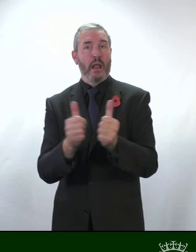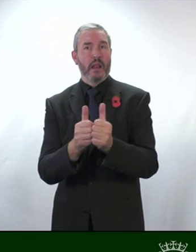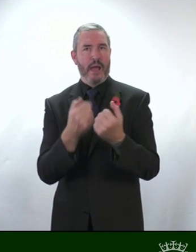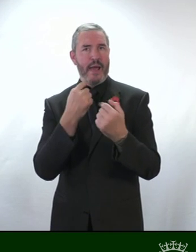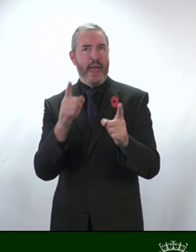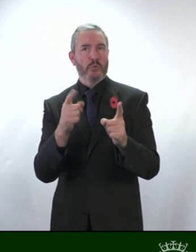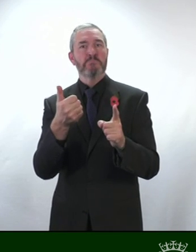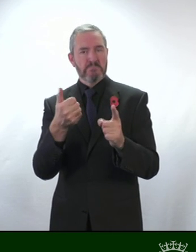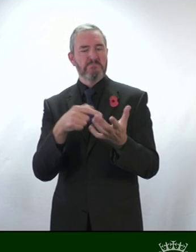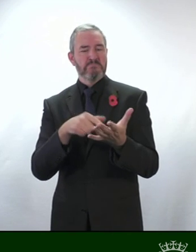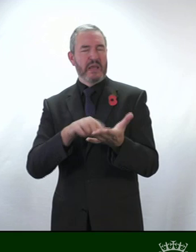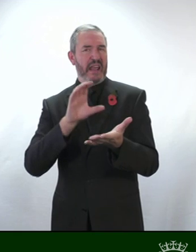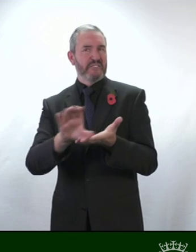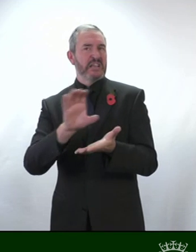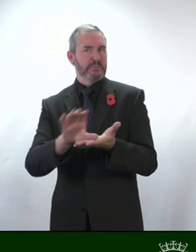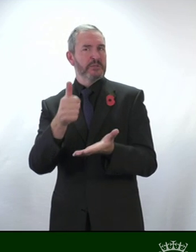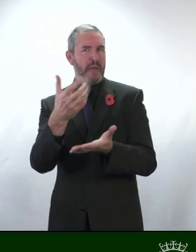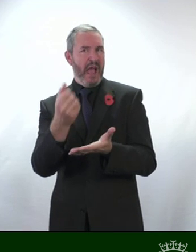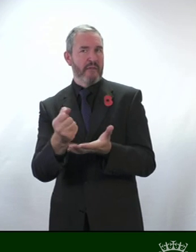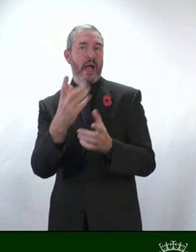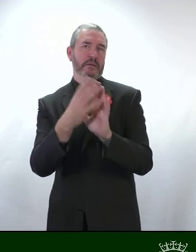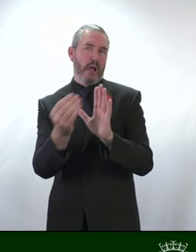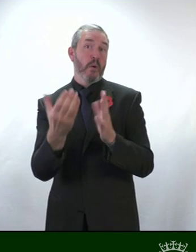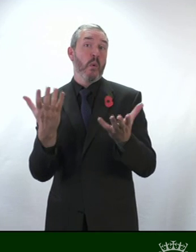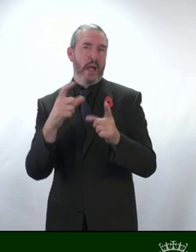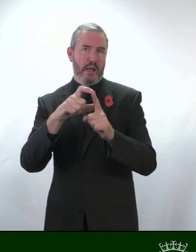They will deliver transformative investment for places such as Darlington.